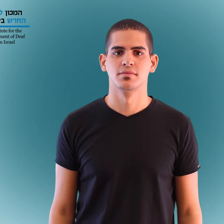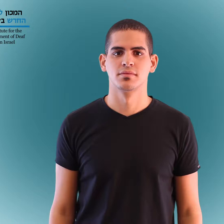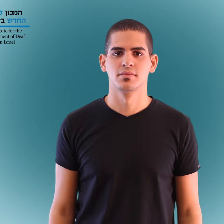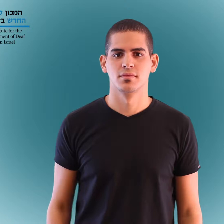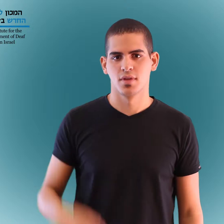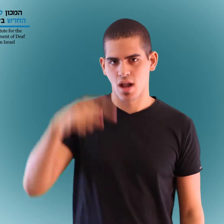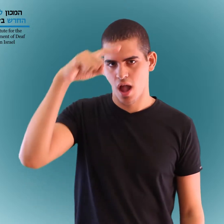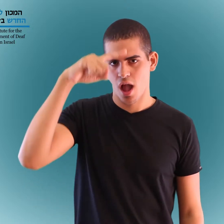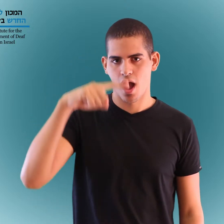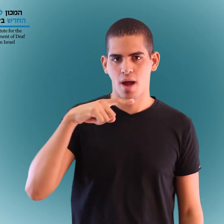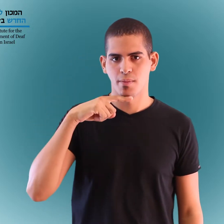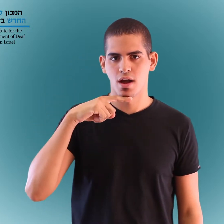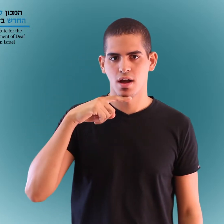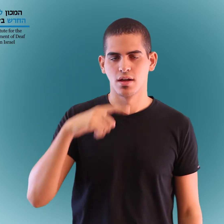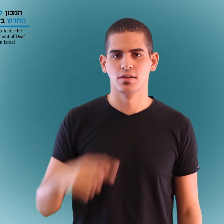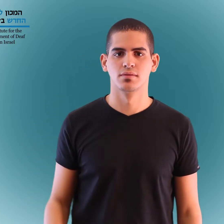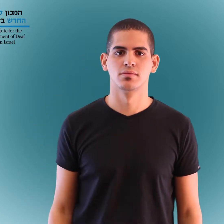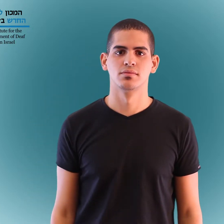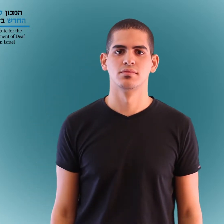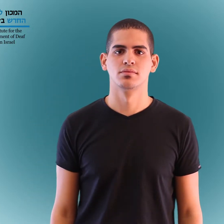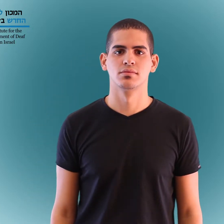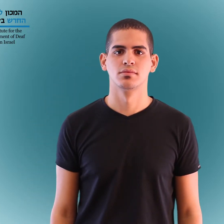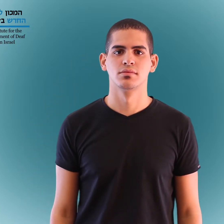אבא